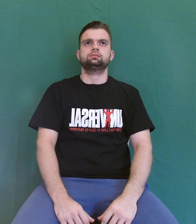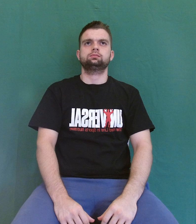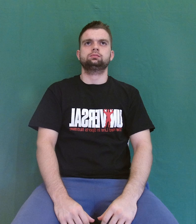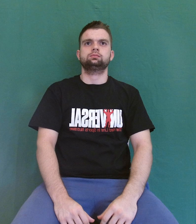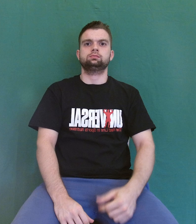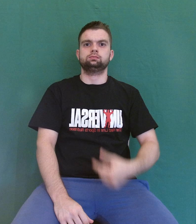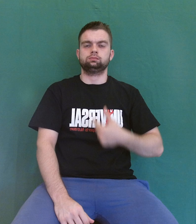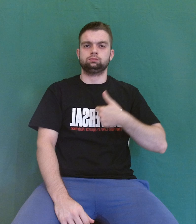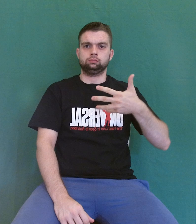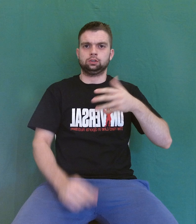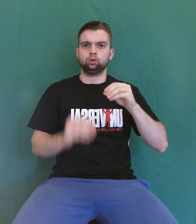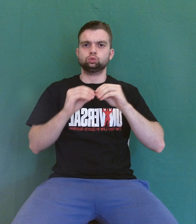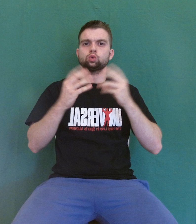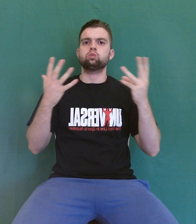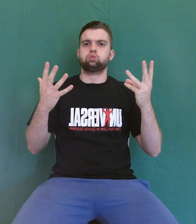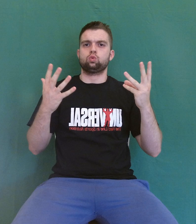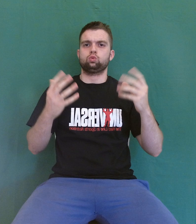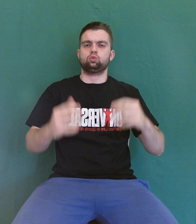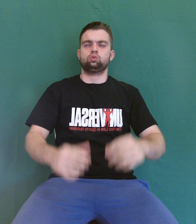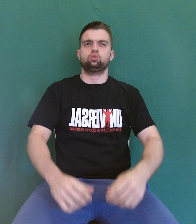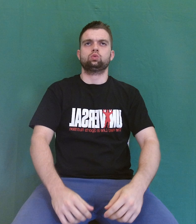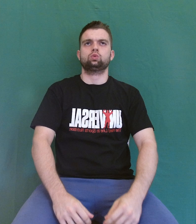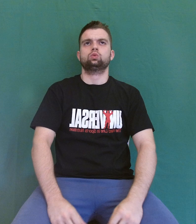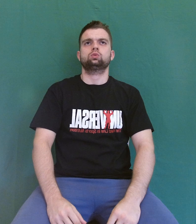ΕΓΩ ΧΡΟΝΩΝ 28